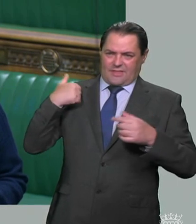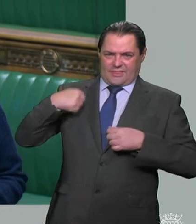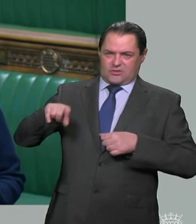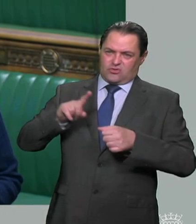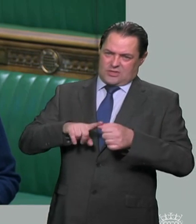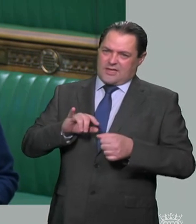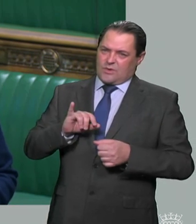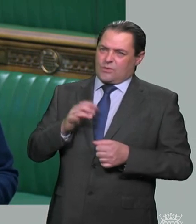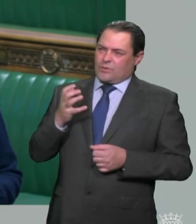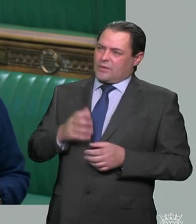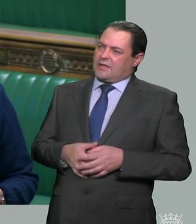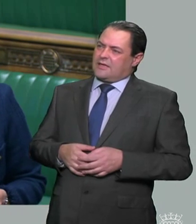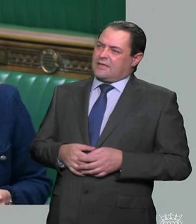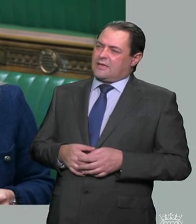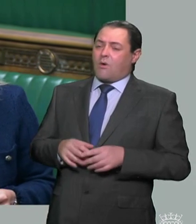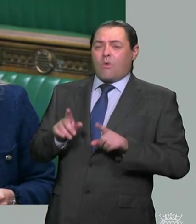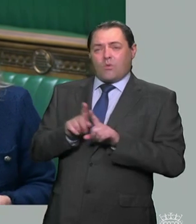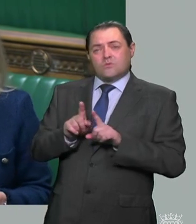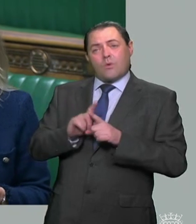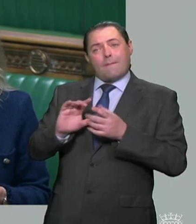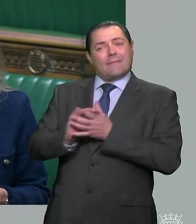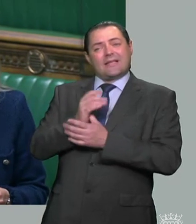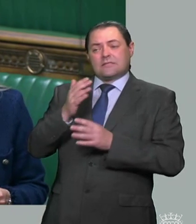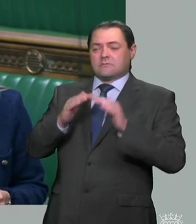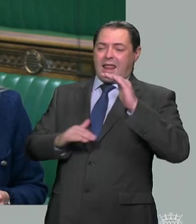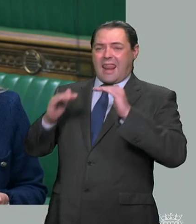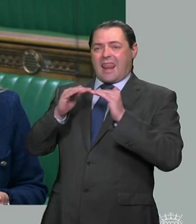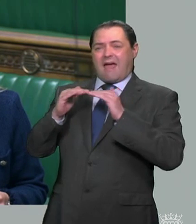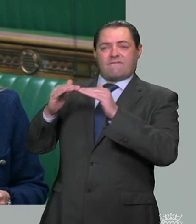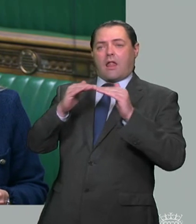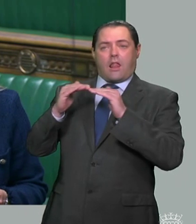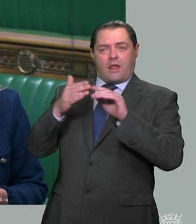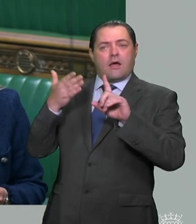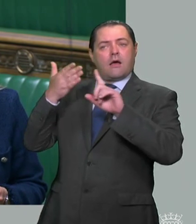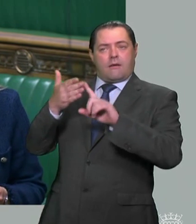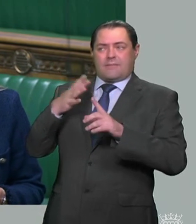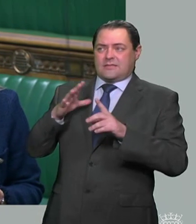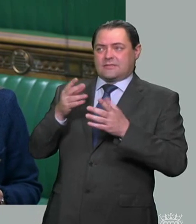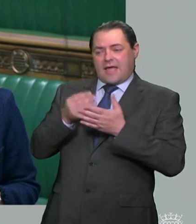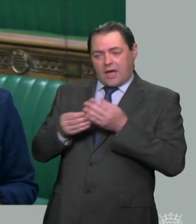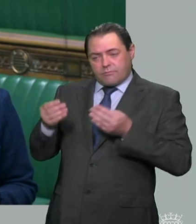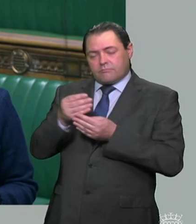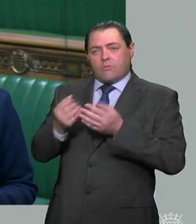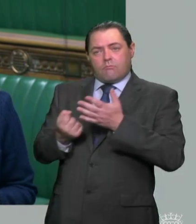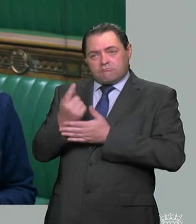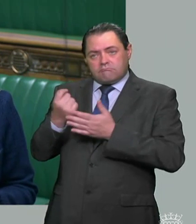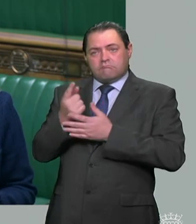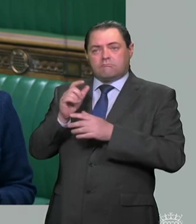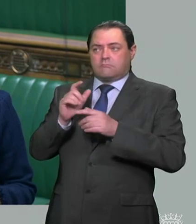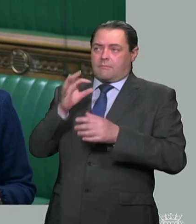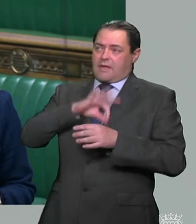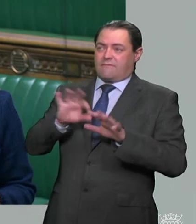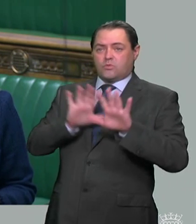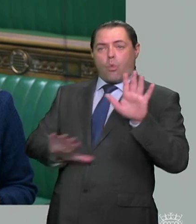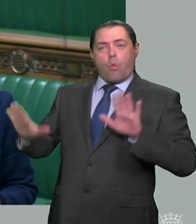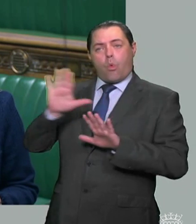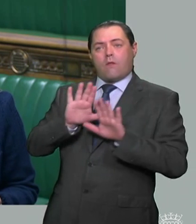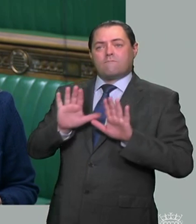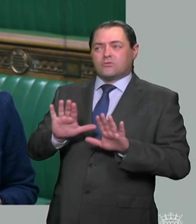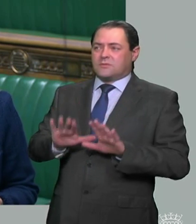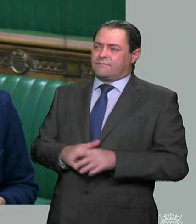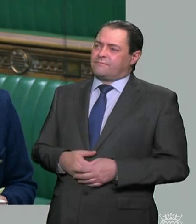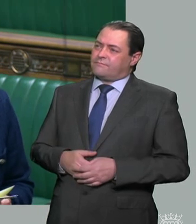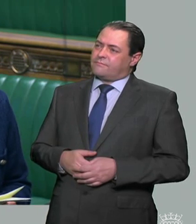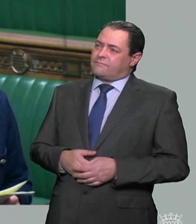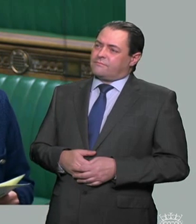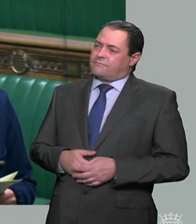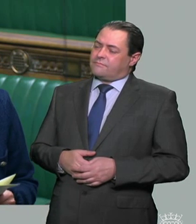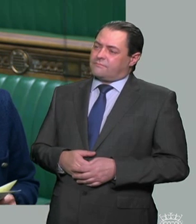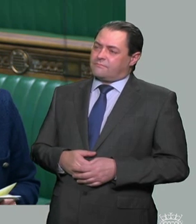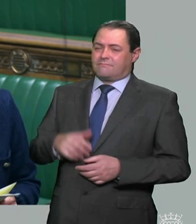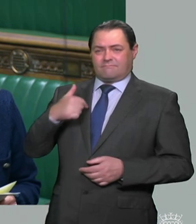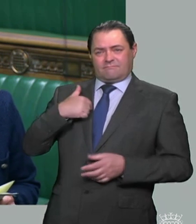I very much welcome the Government’s levelling-up agenda to ensure that opportunity and economic freedoms are enjoyed by every person across our four nations.